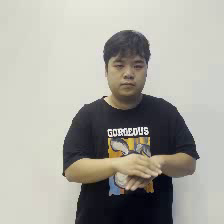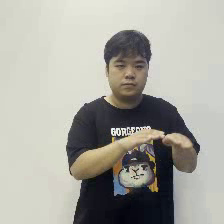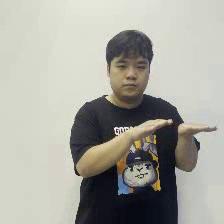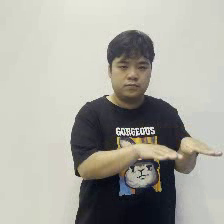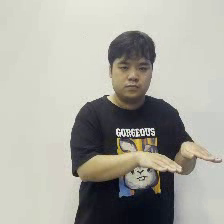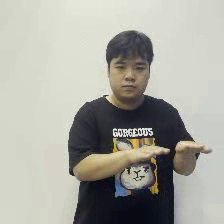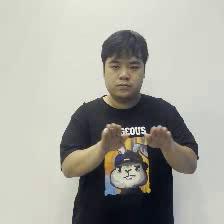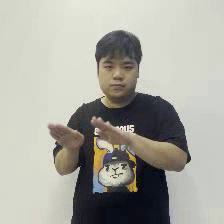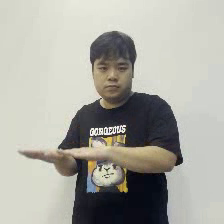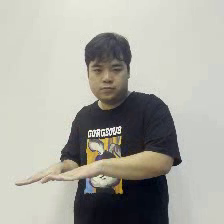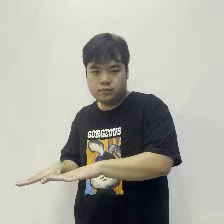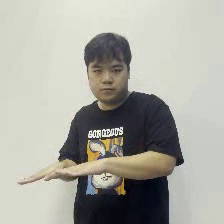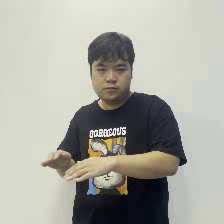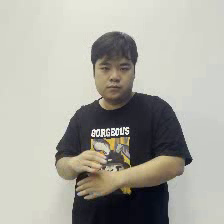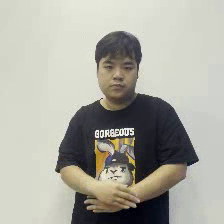Chậm lại